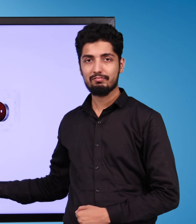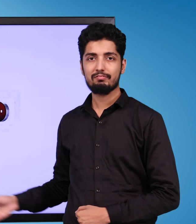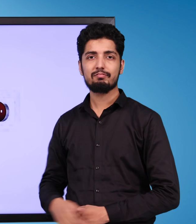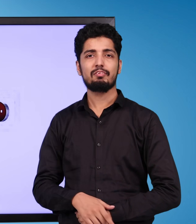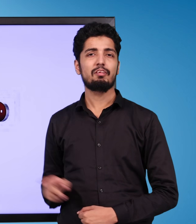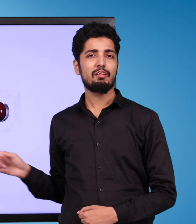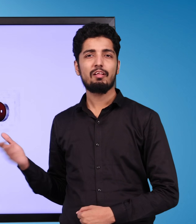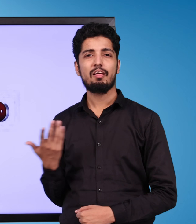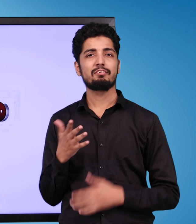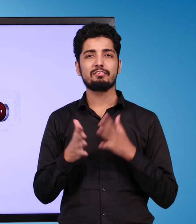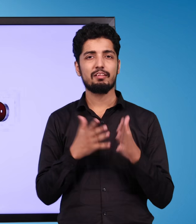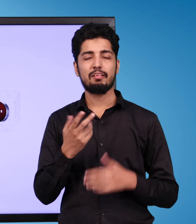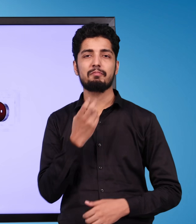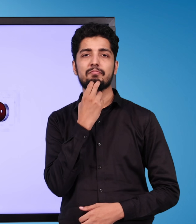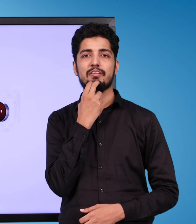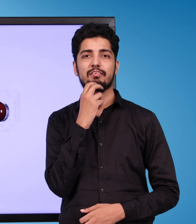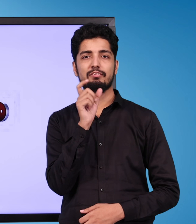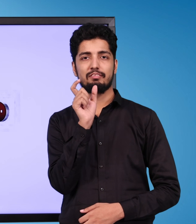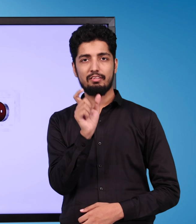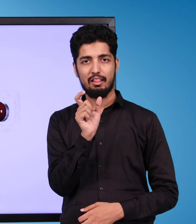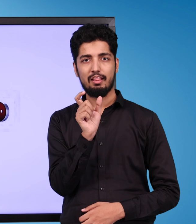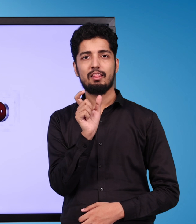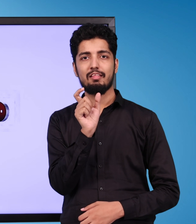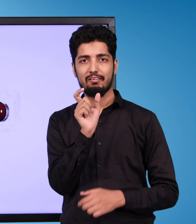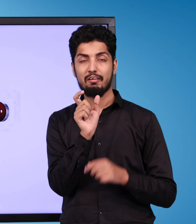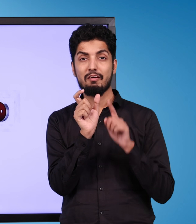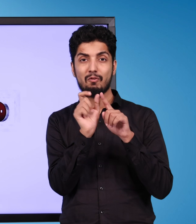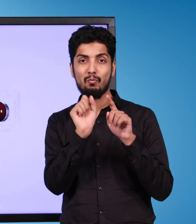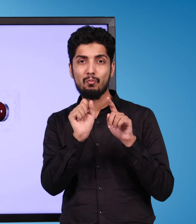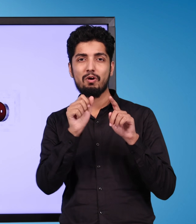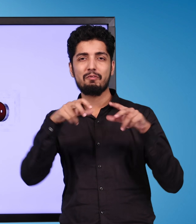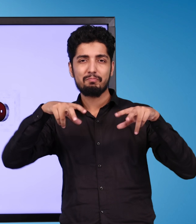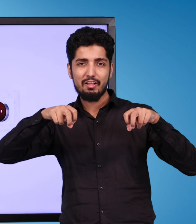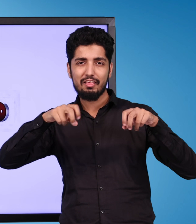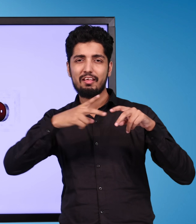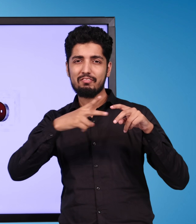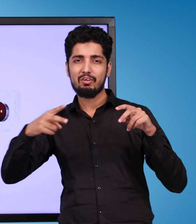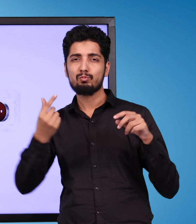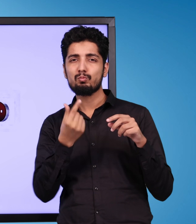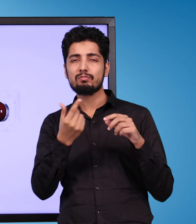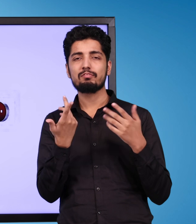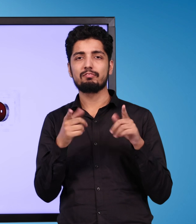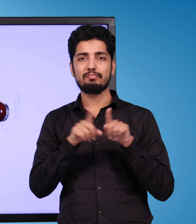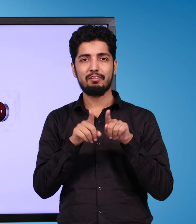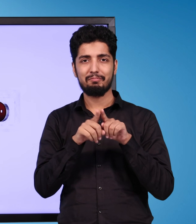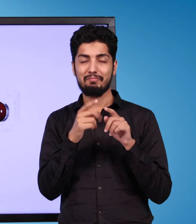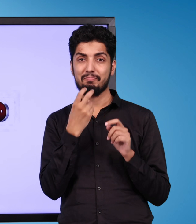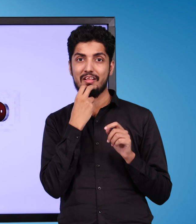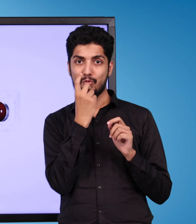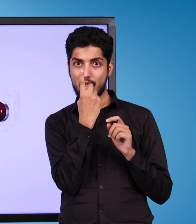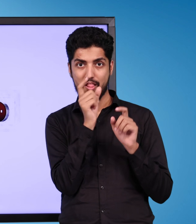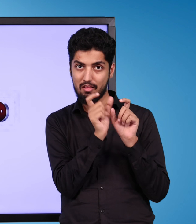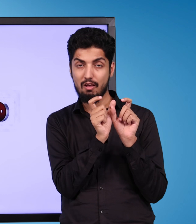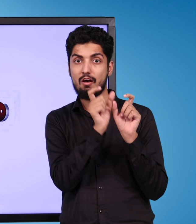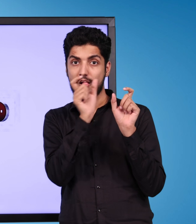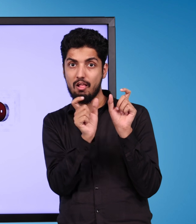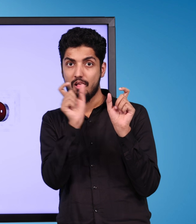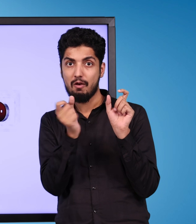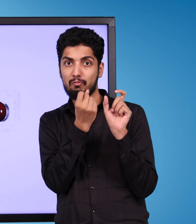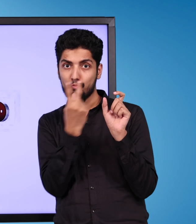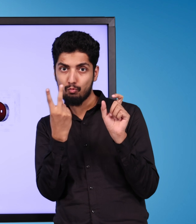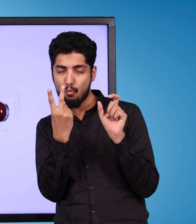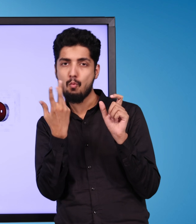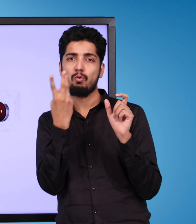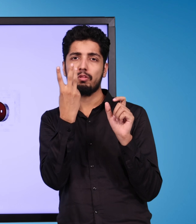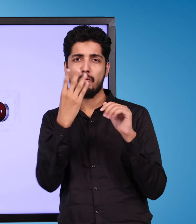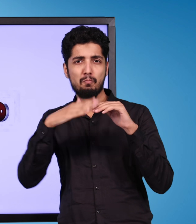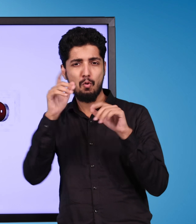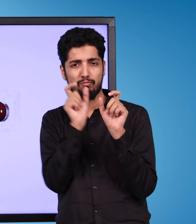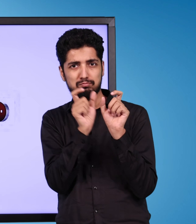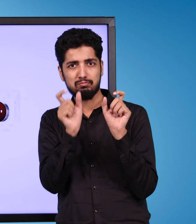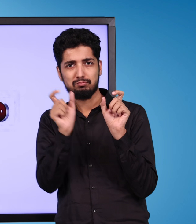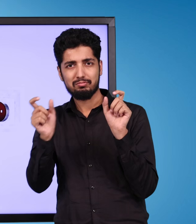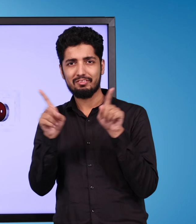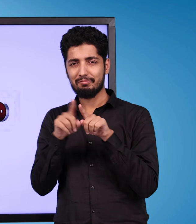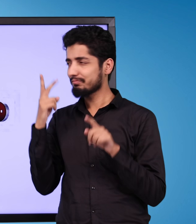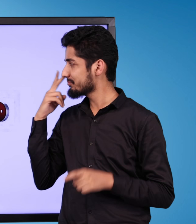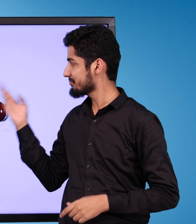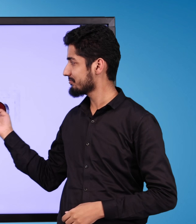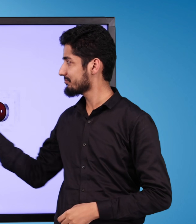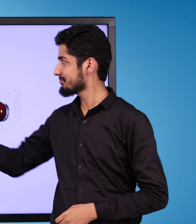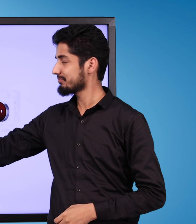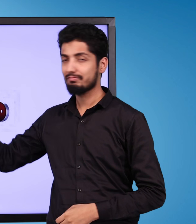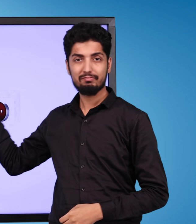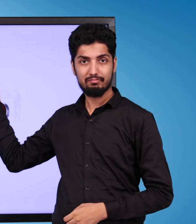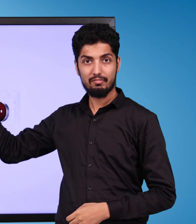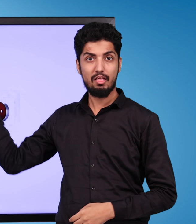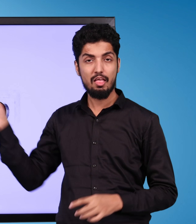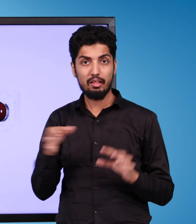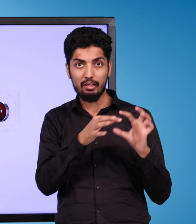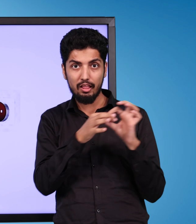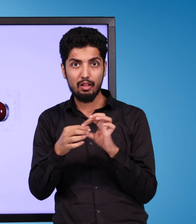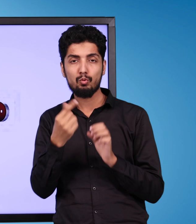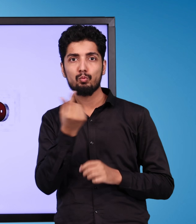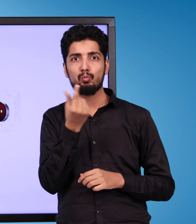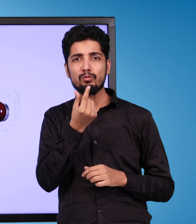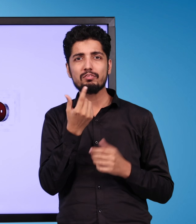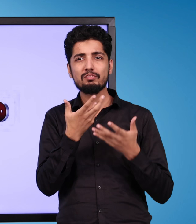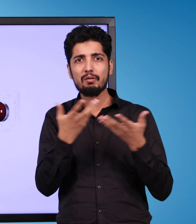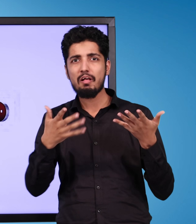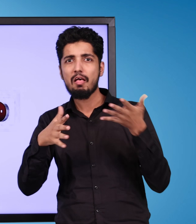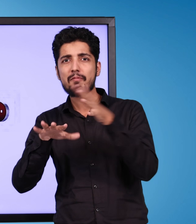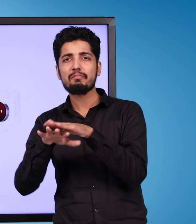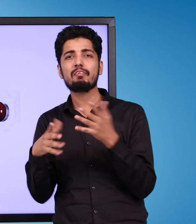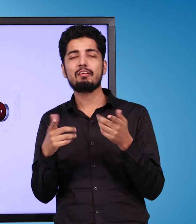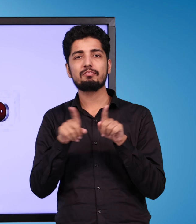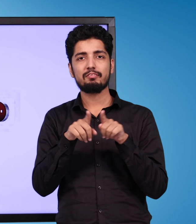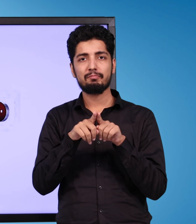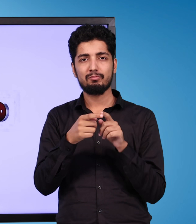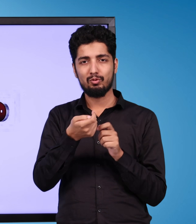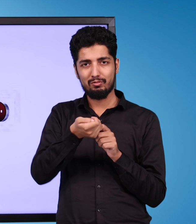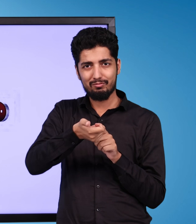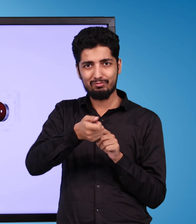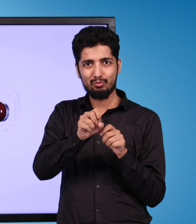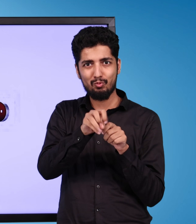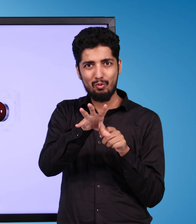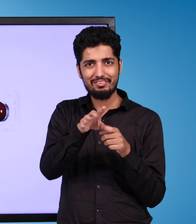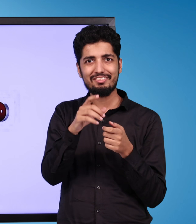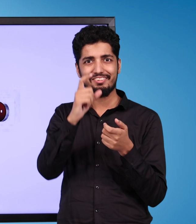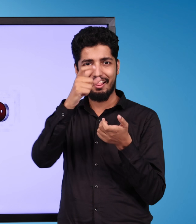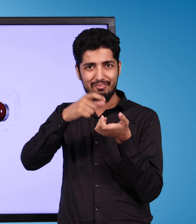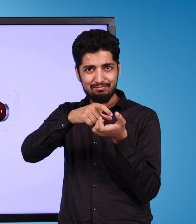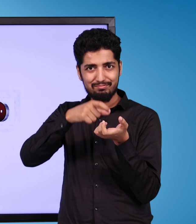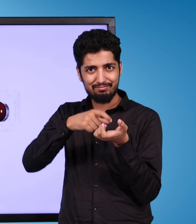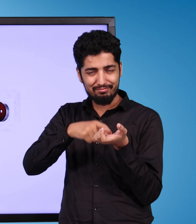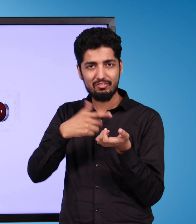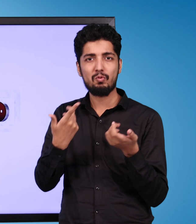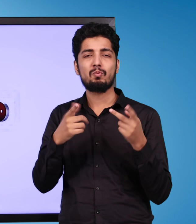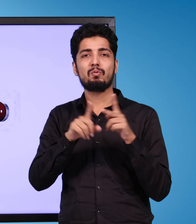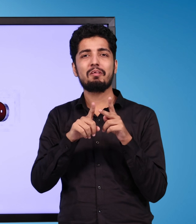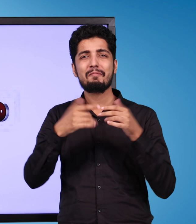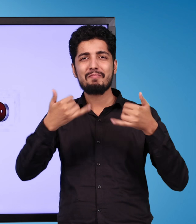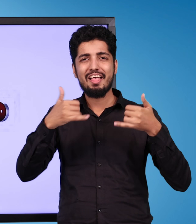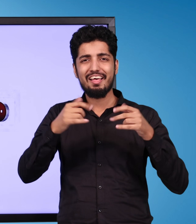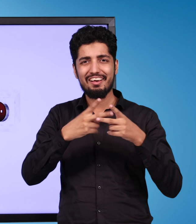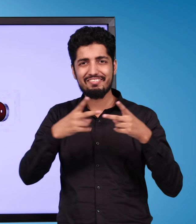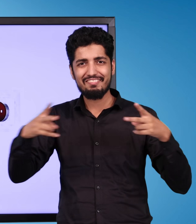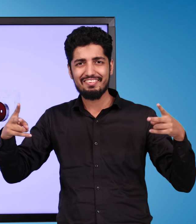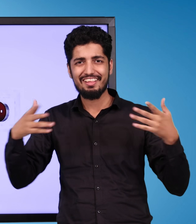These signs refer to battery. It is a combination of two or more cells. Many devices such as torches, transistors,